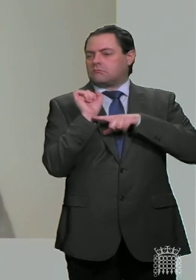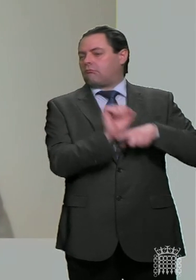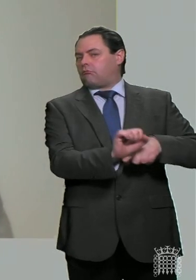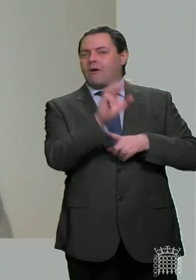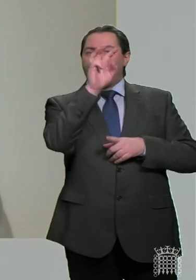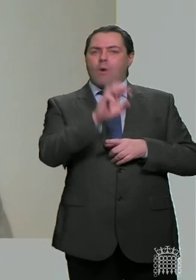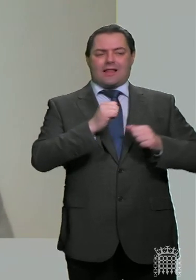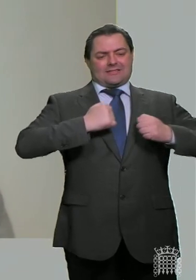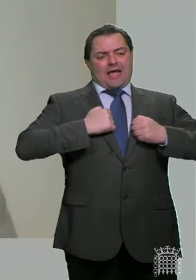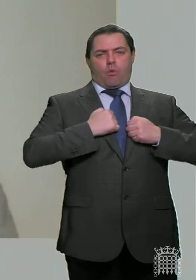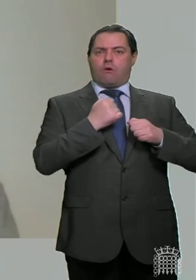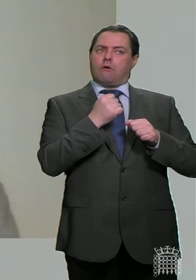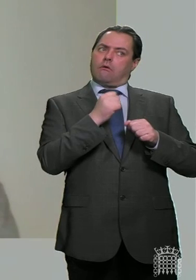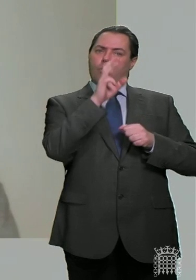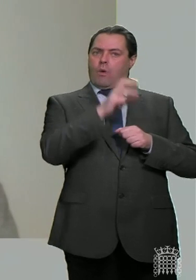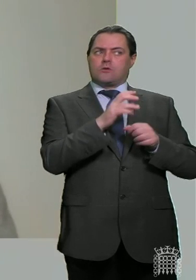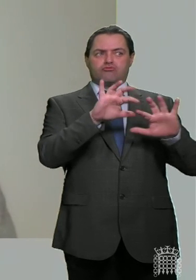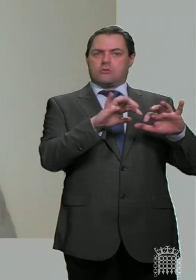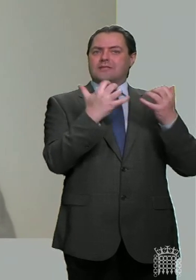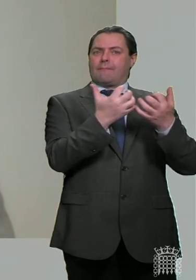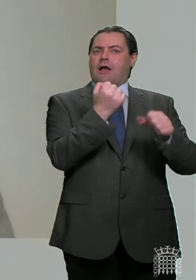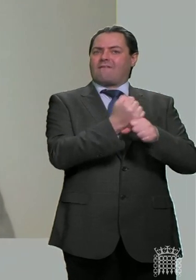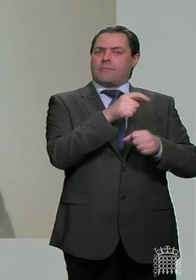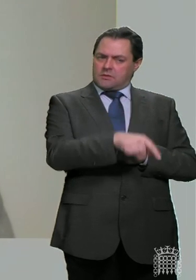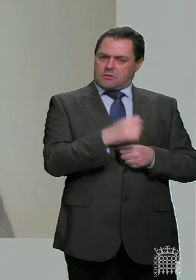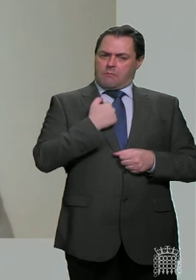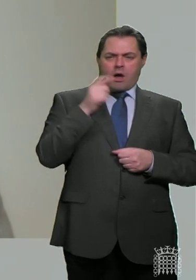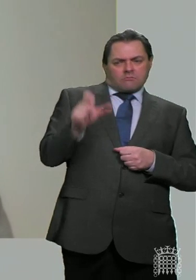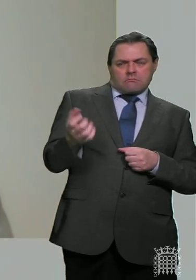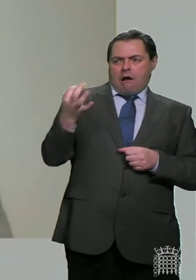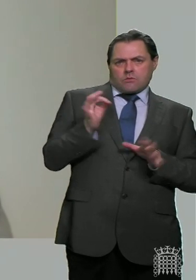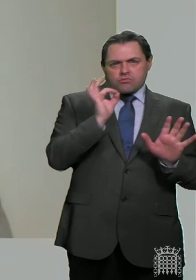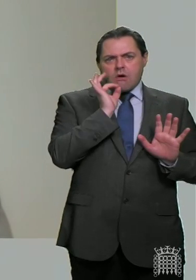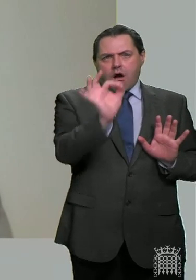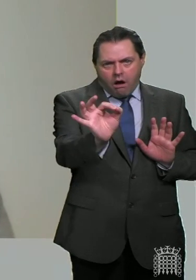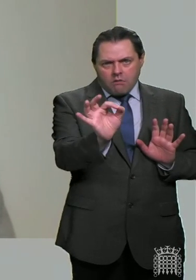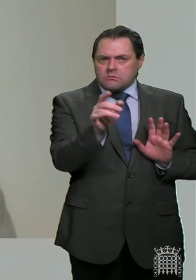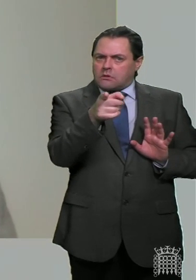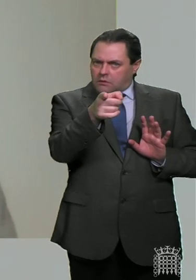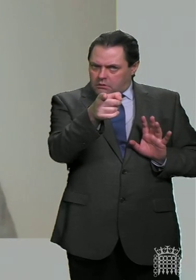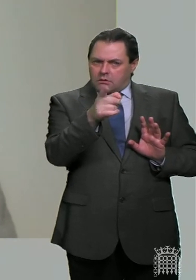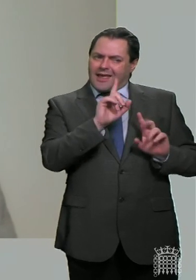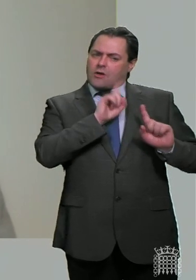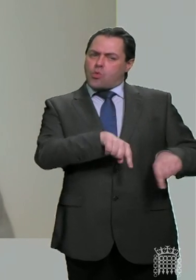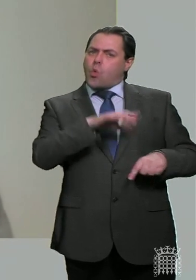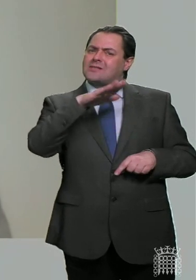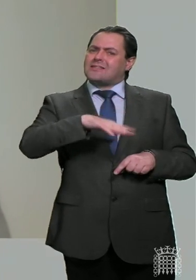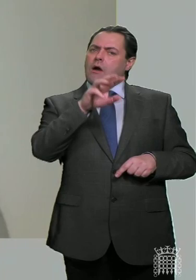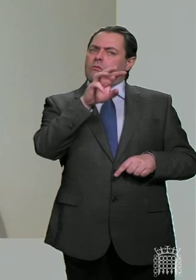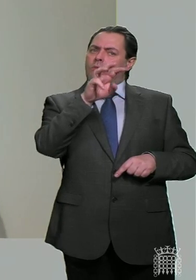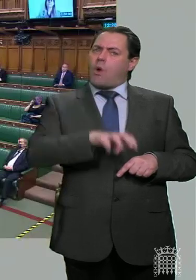My constituent Lyndon has a question for the Prime Minister. What will it take for him to stop ignoring the south Wales valleys?